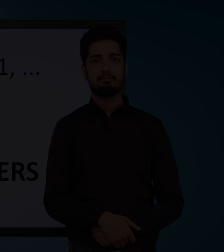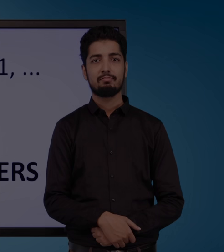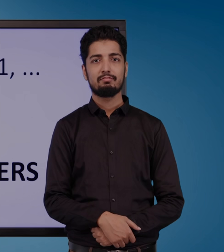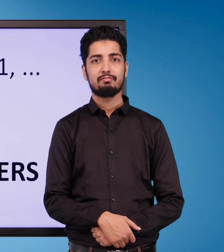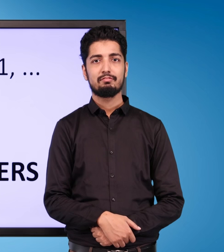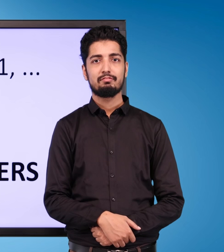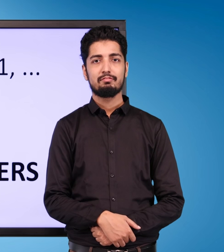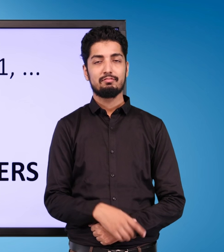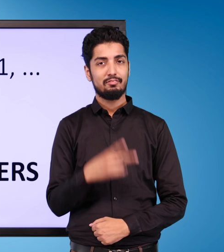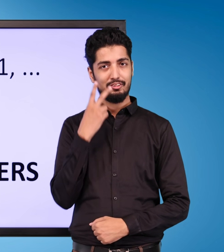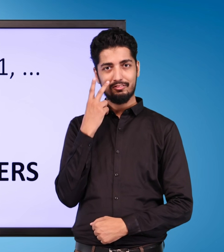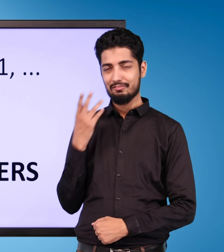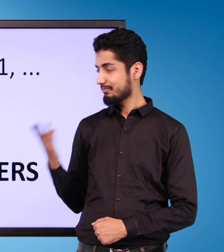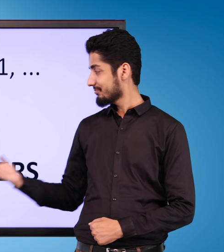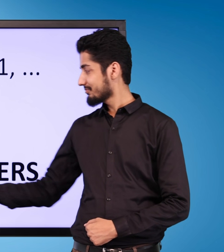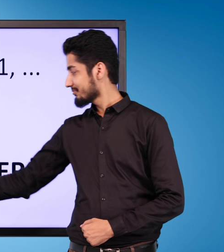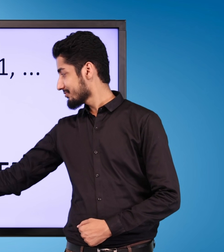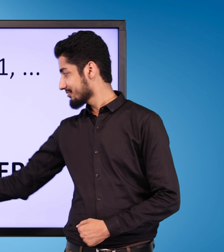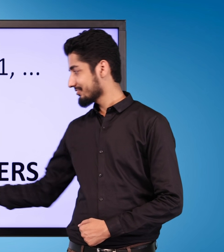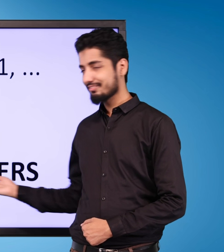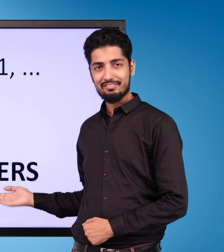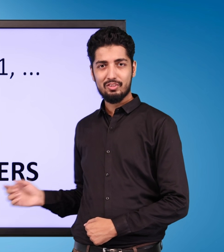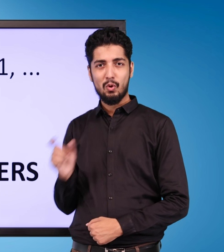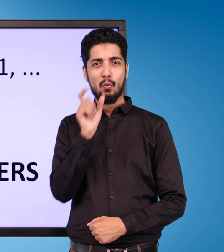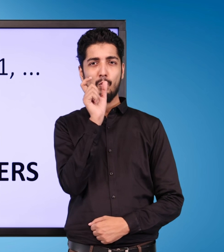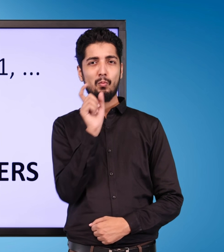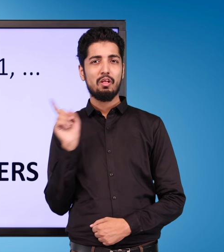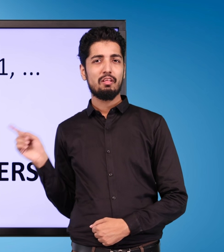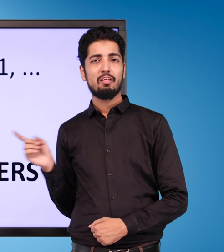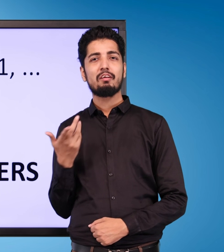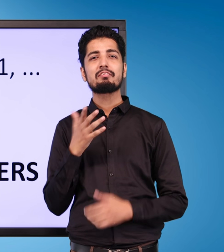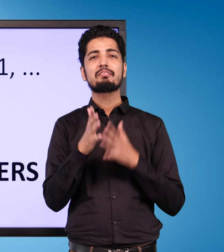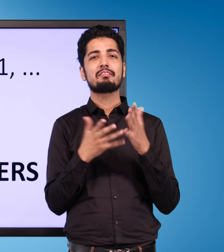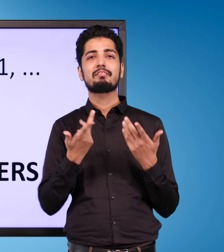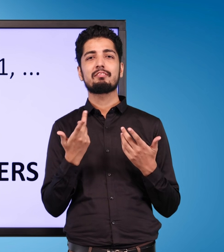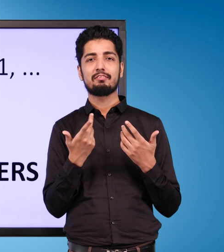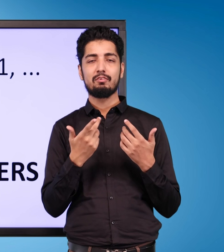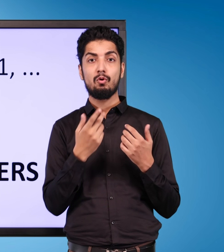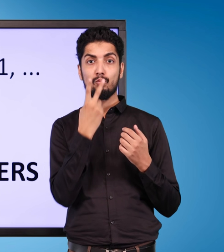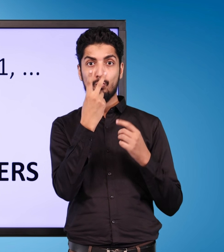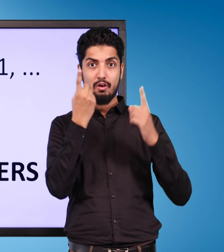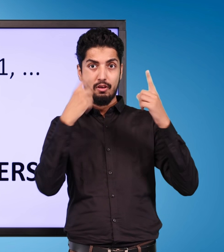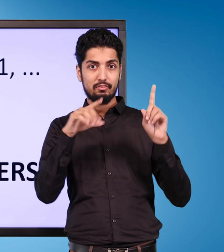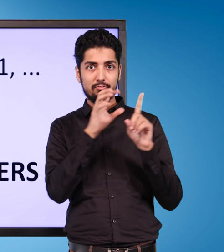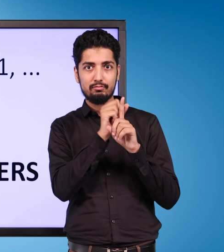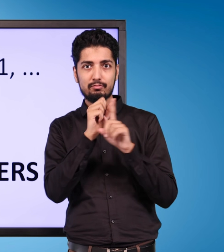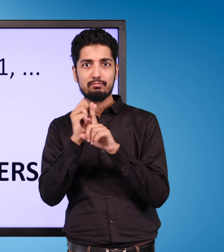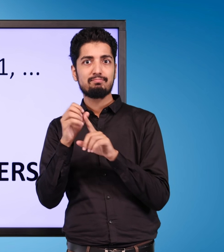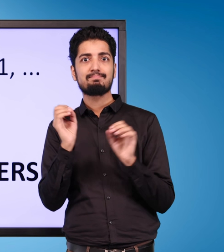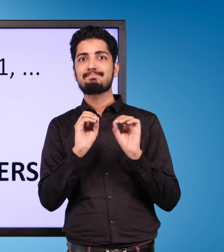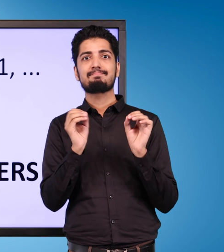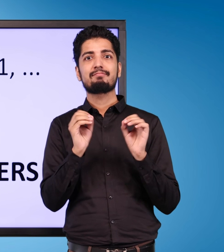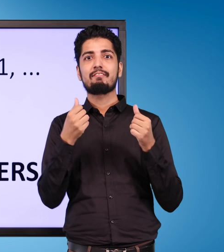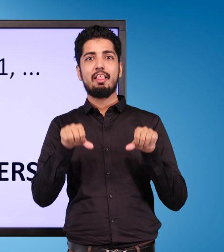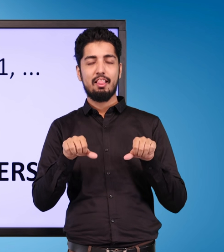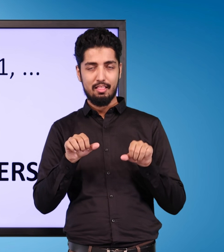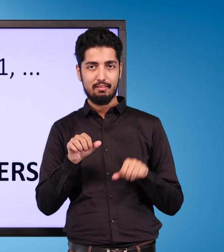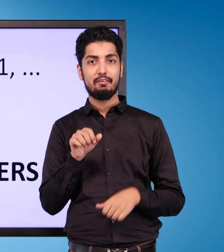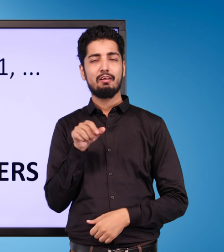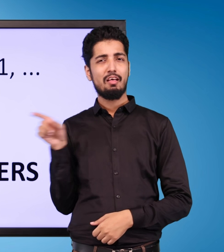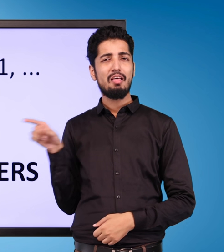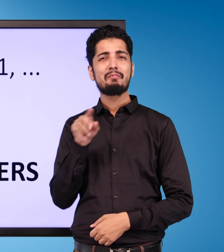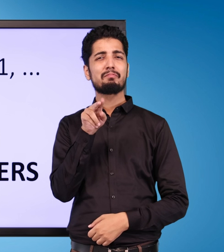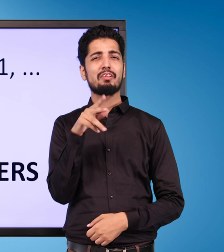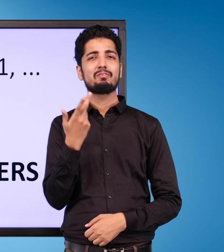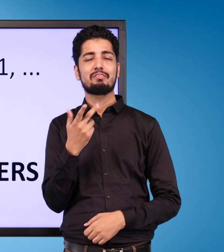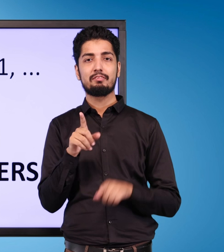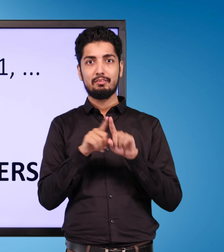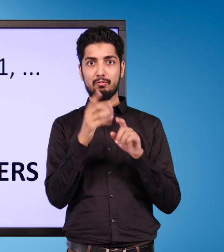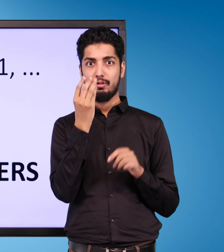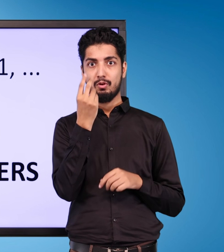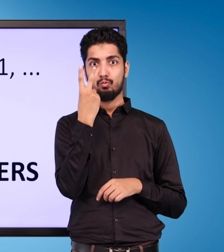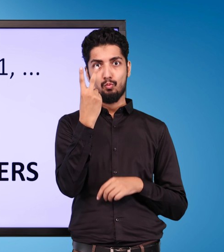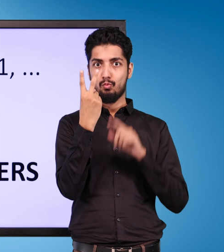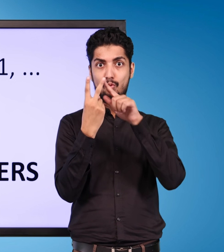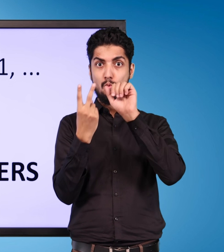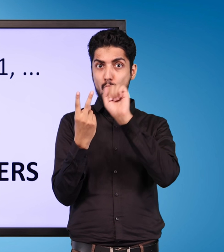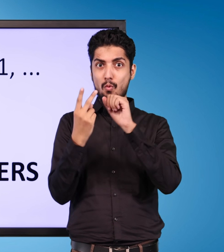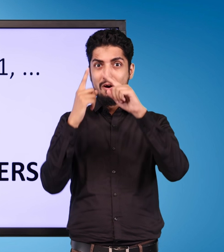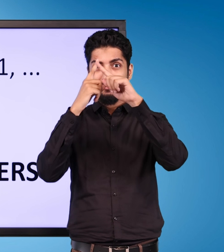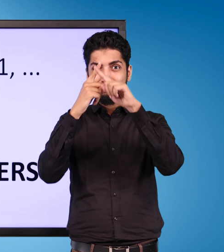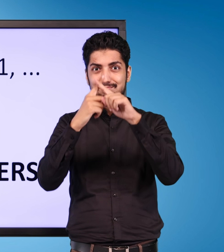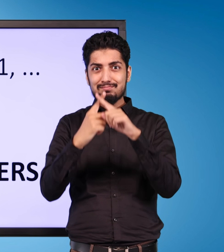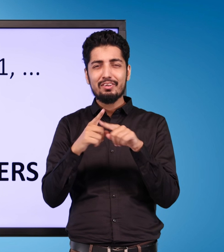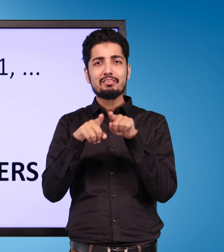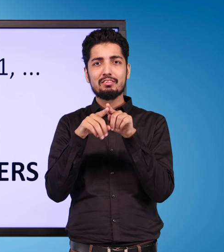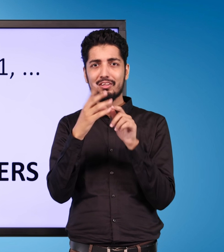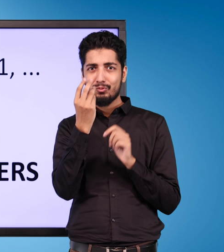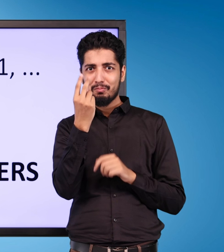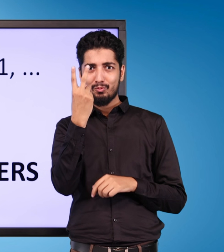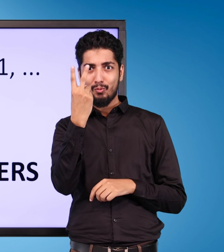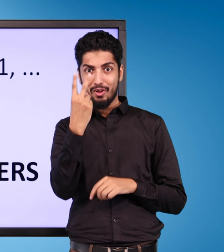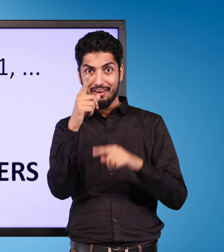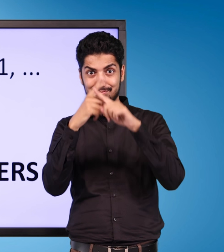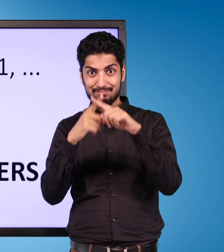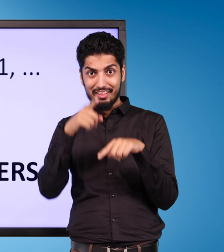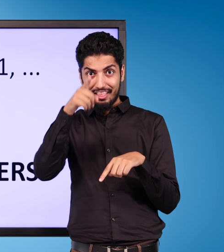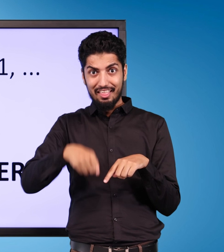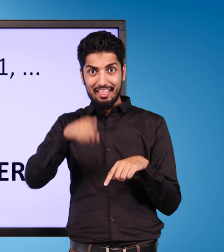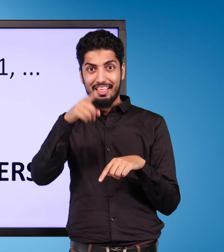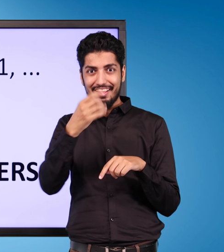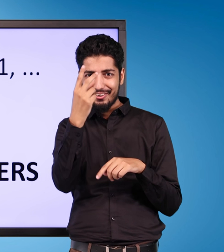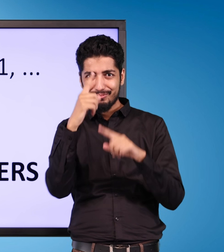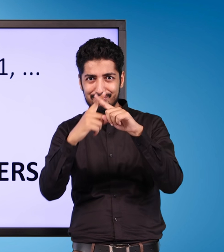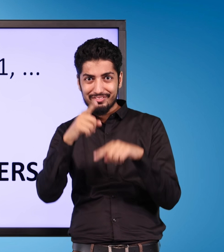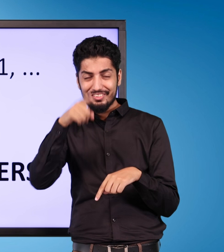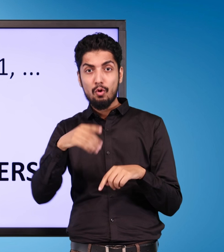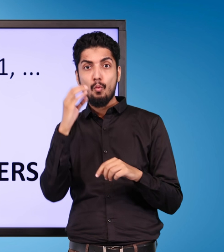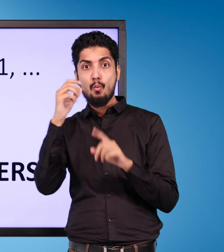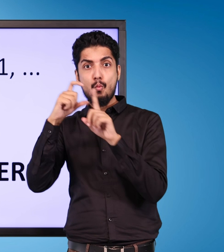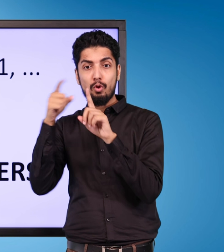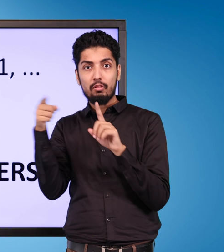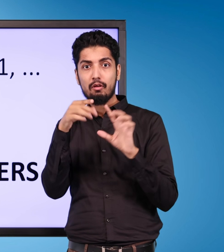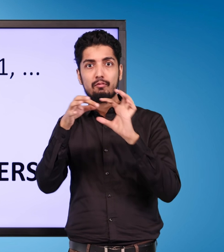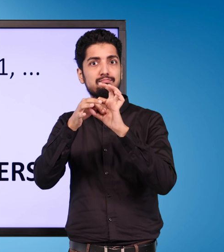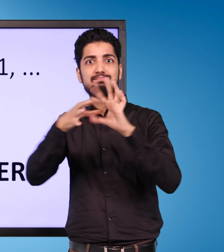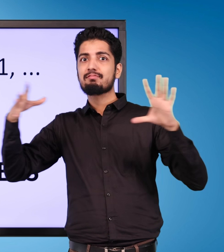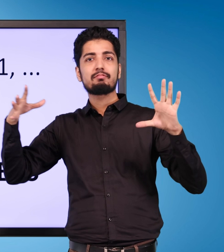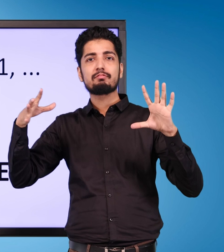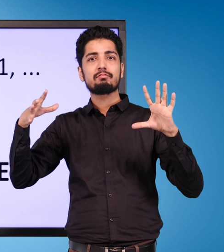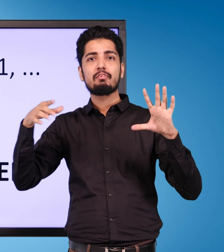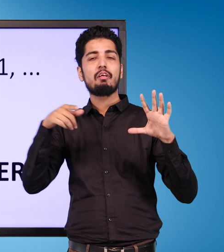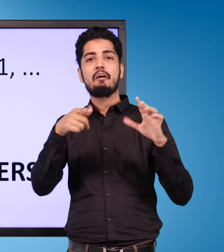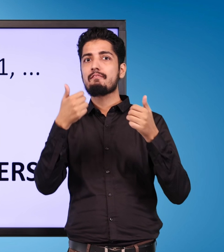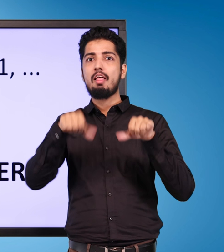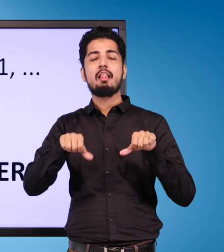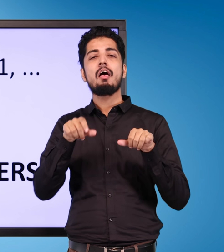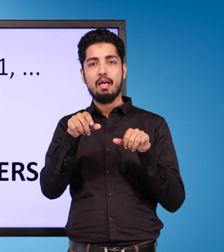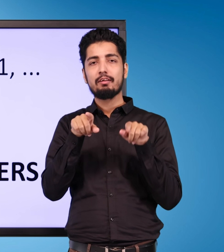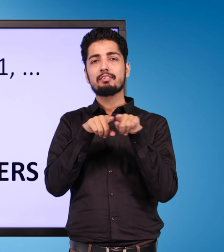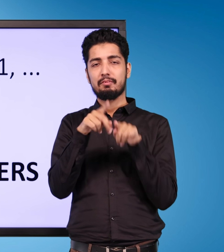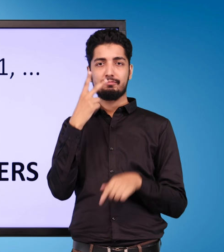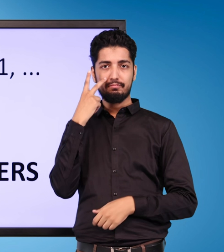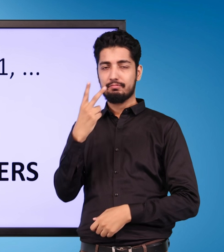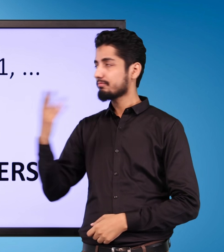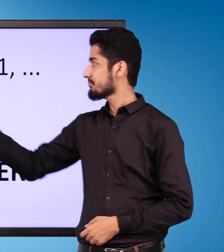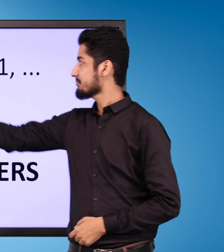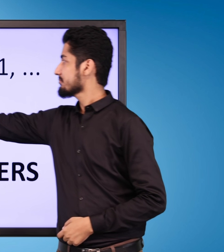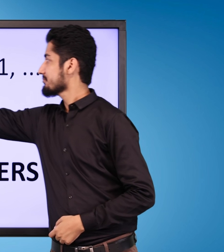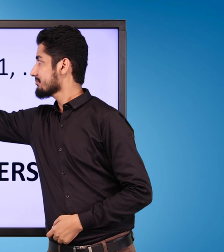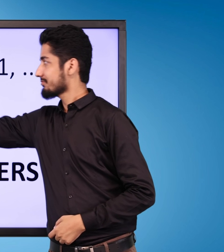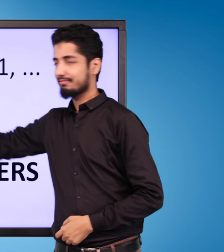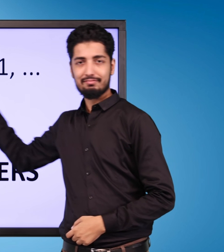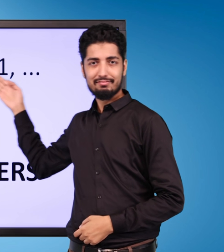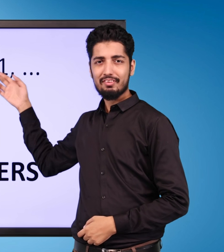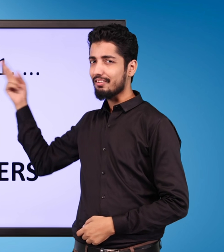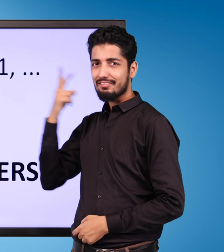Odd number This is the sign for odd numbers These are numbers that are not multiples of 2 For example